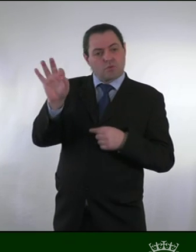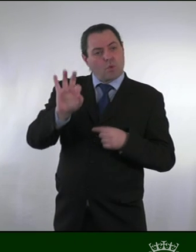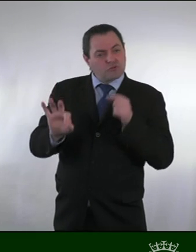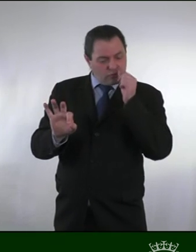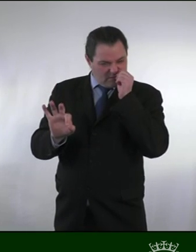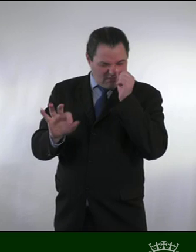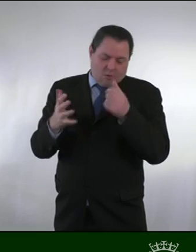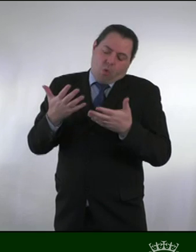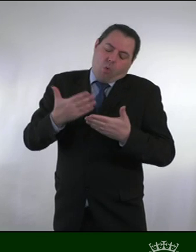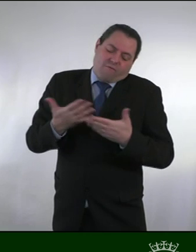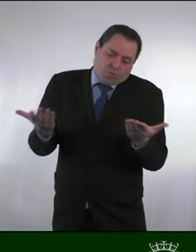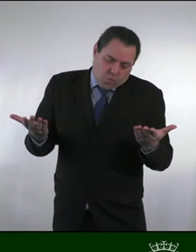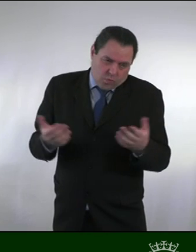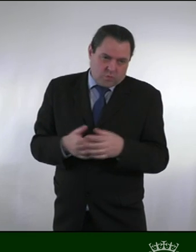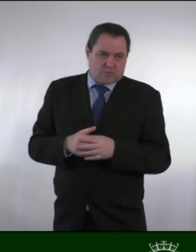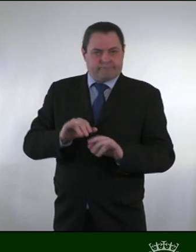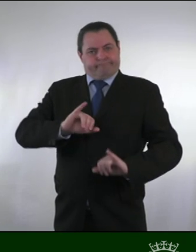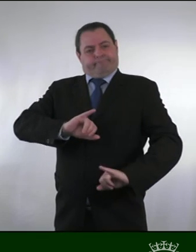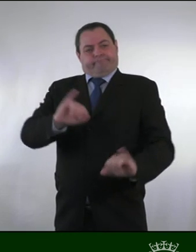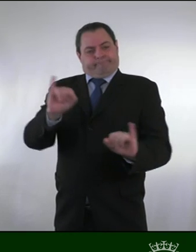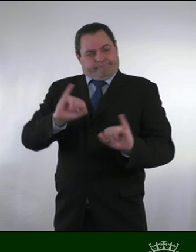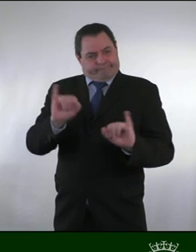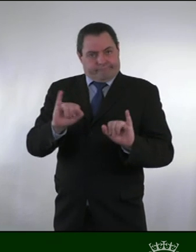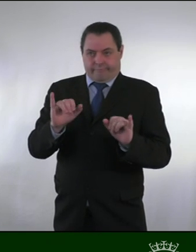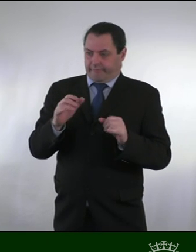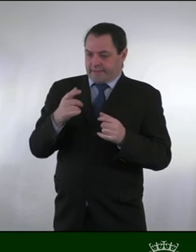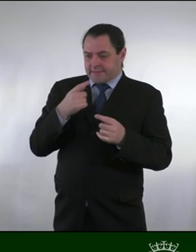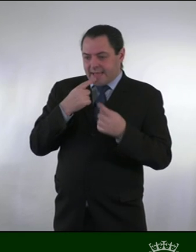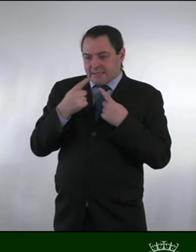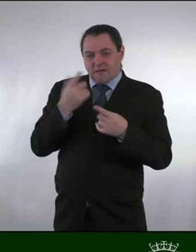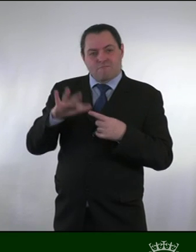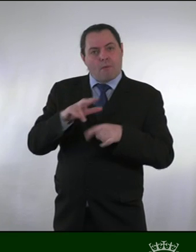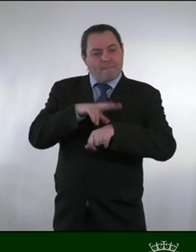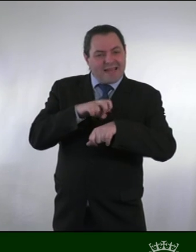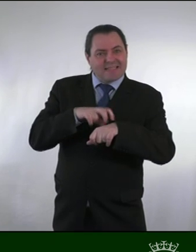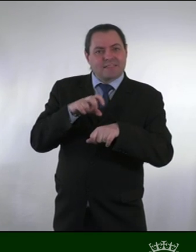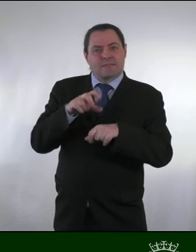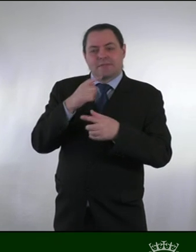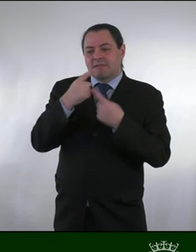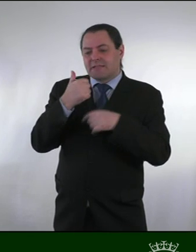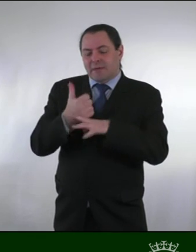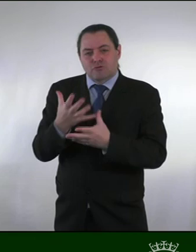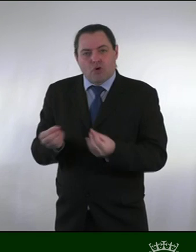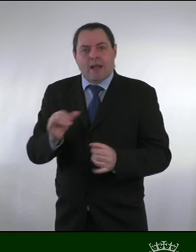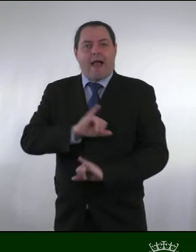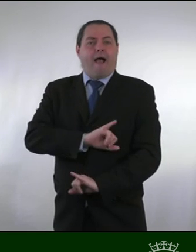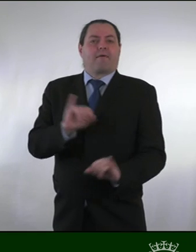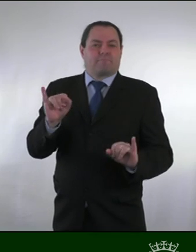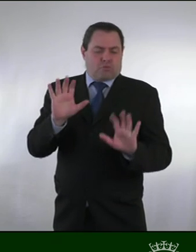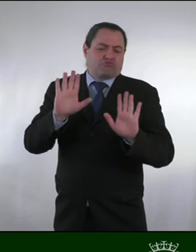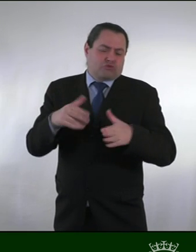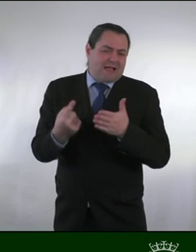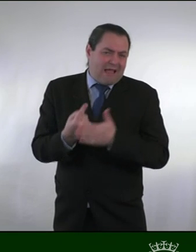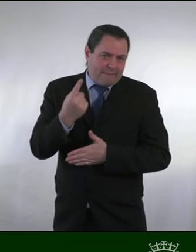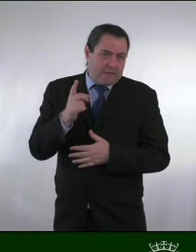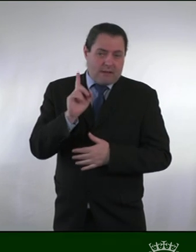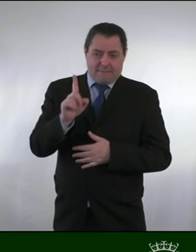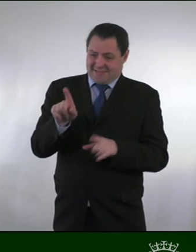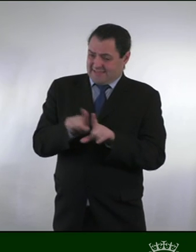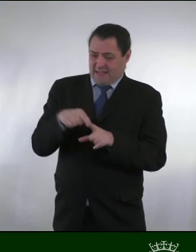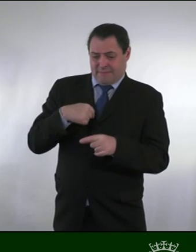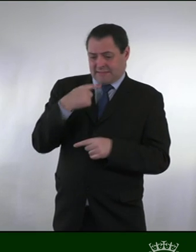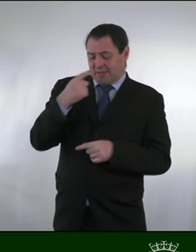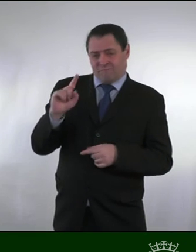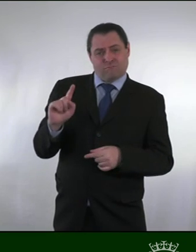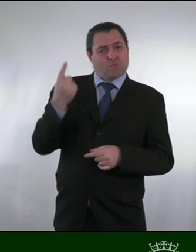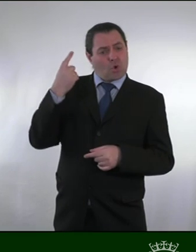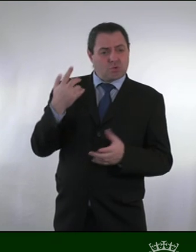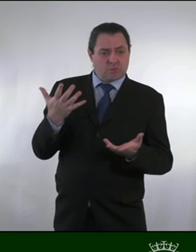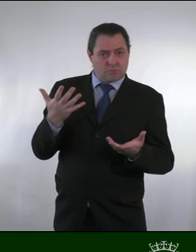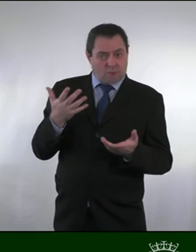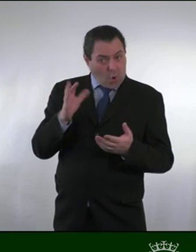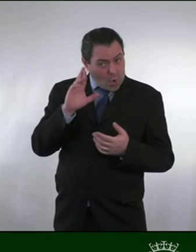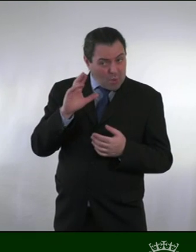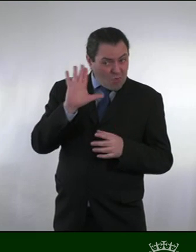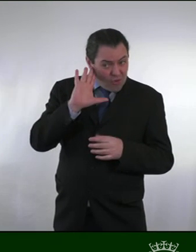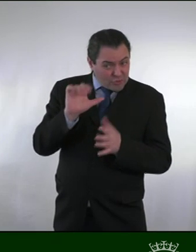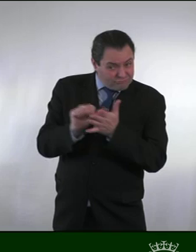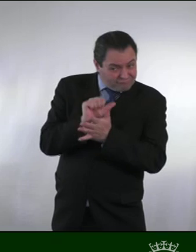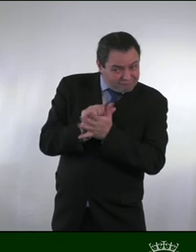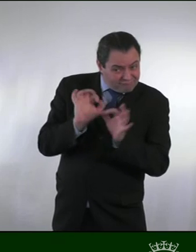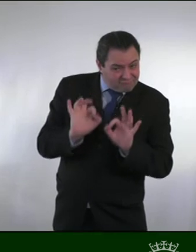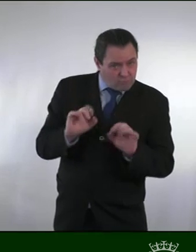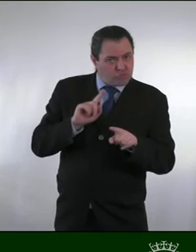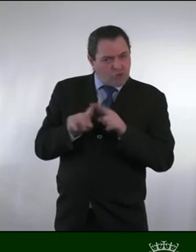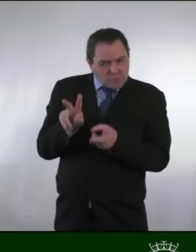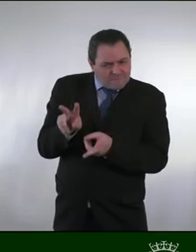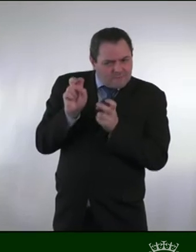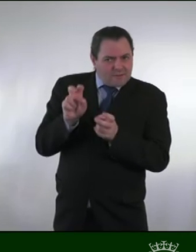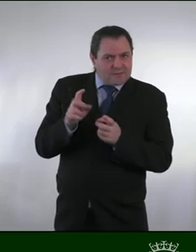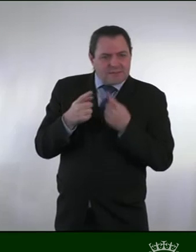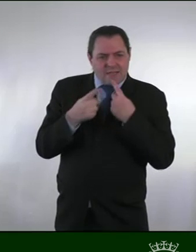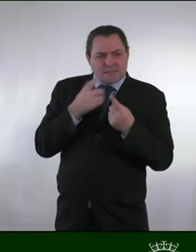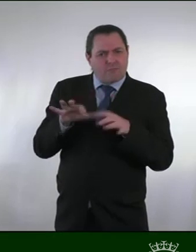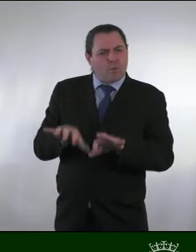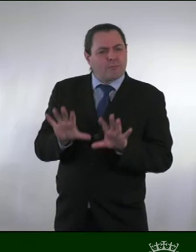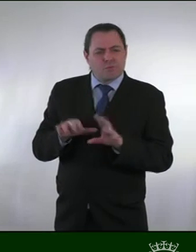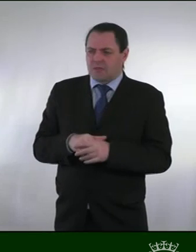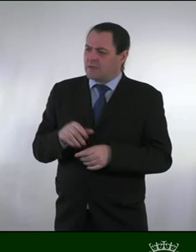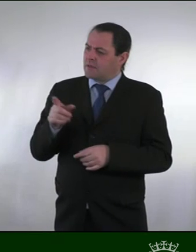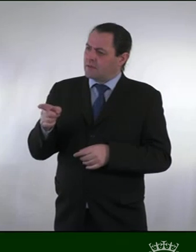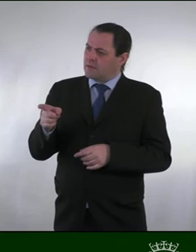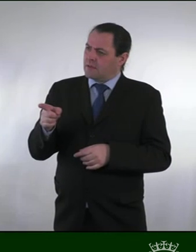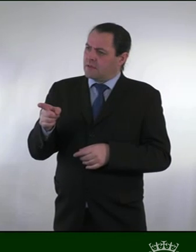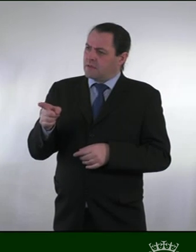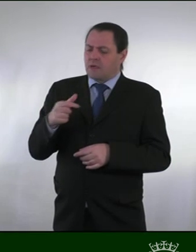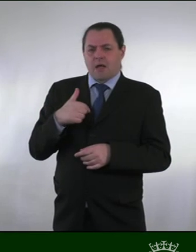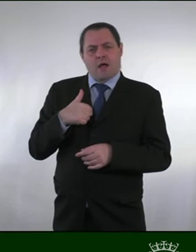Of course it is outrageous that any data should have been lost, but as I said in my first answer, which I hope the right honourable and learned Gentleman heard, we are trying to retrieve that data.